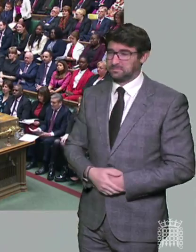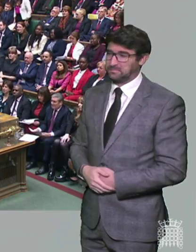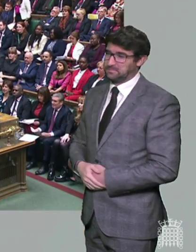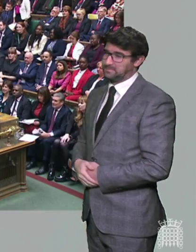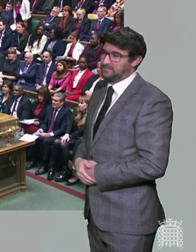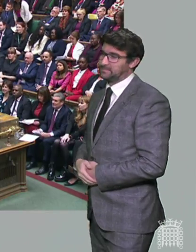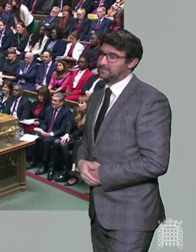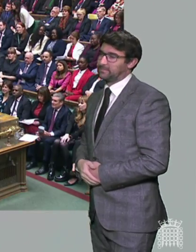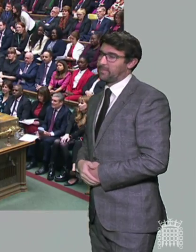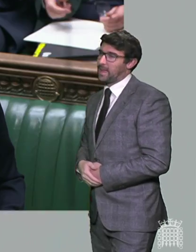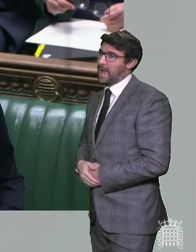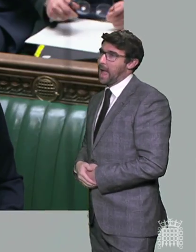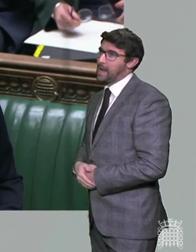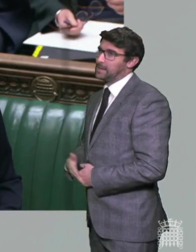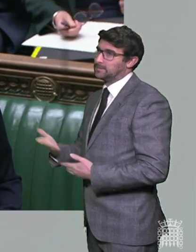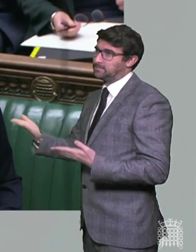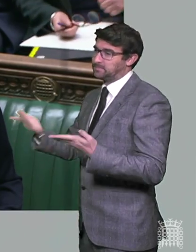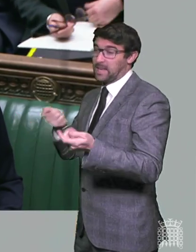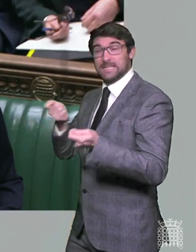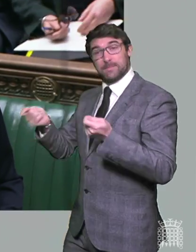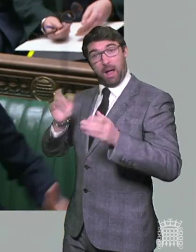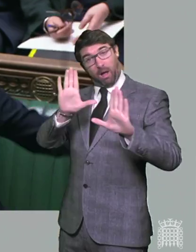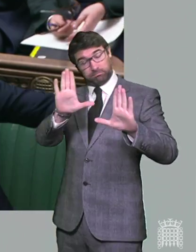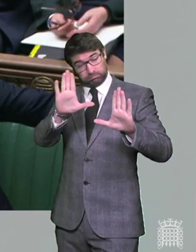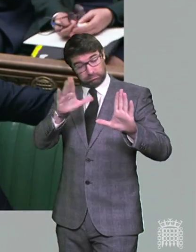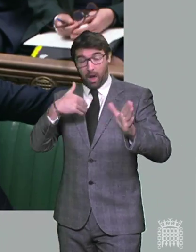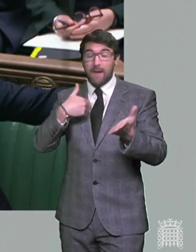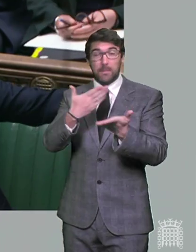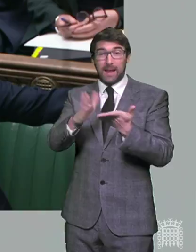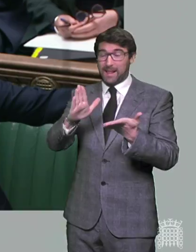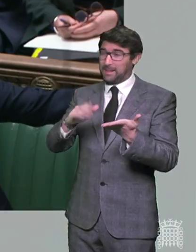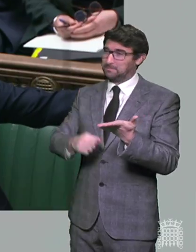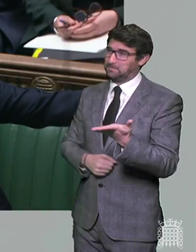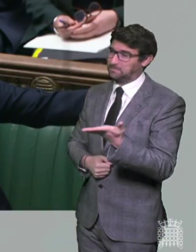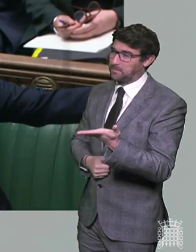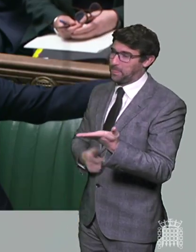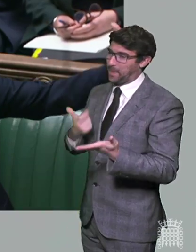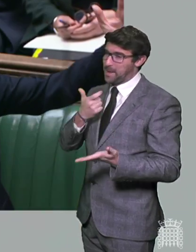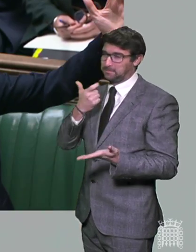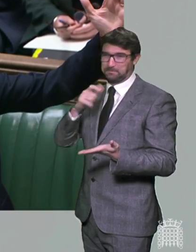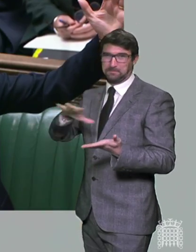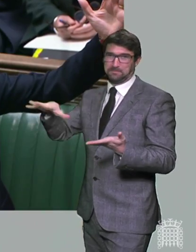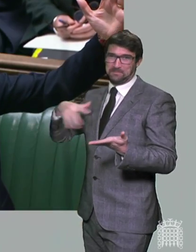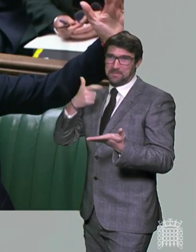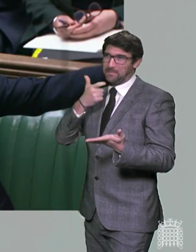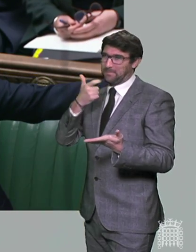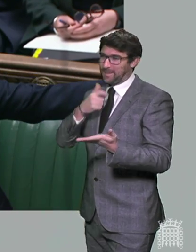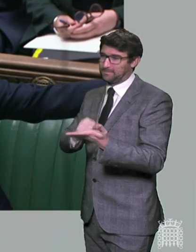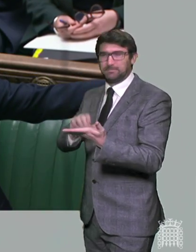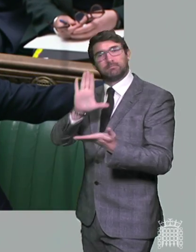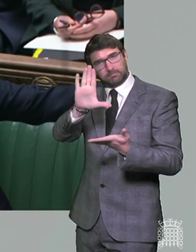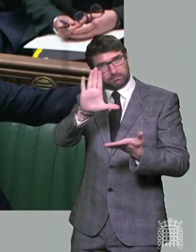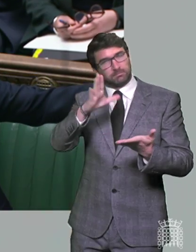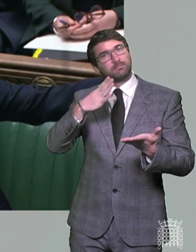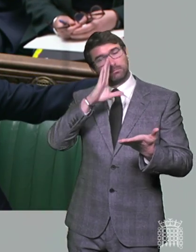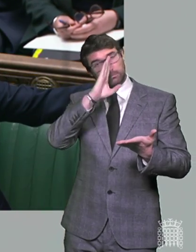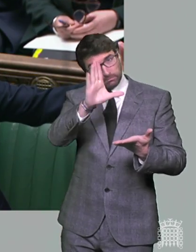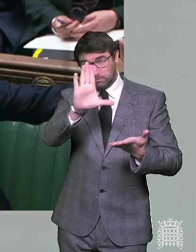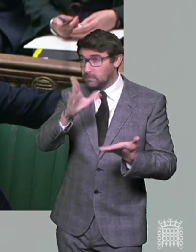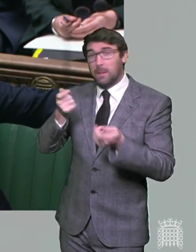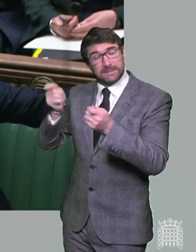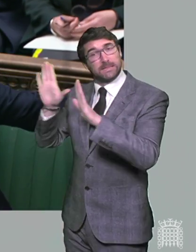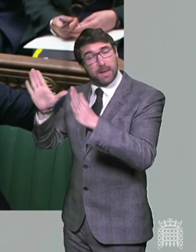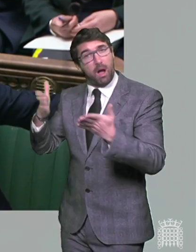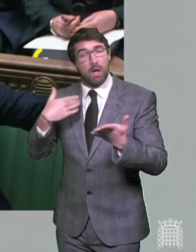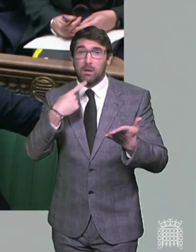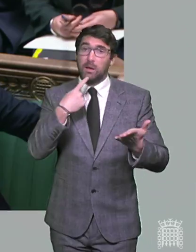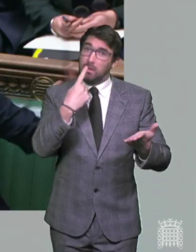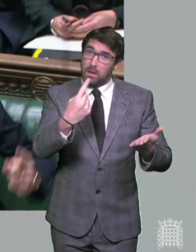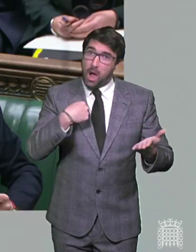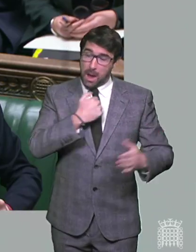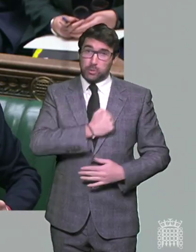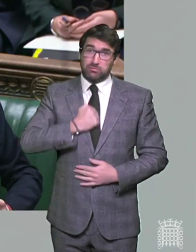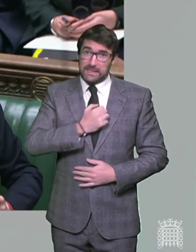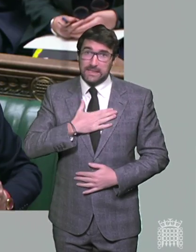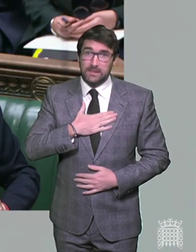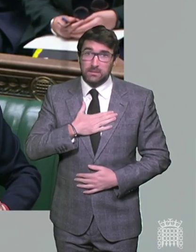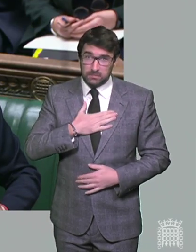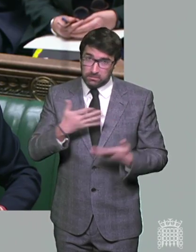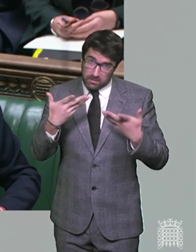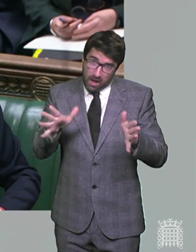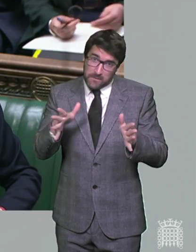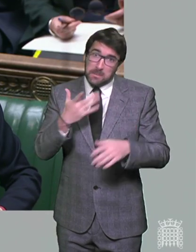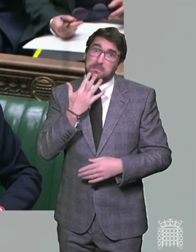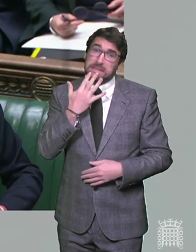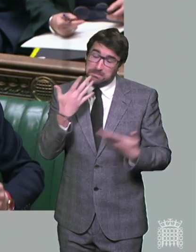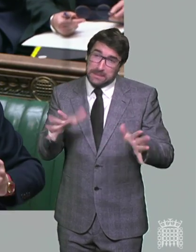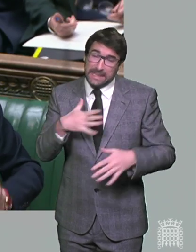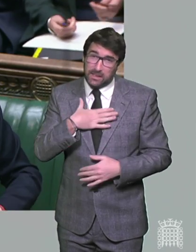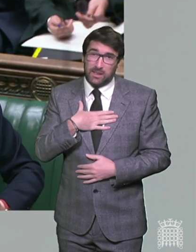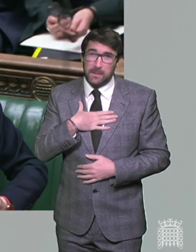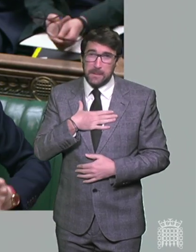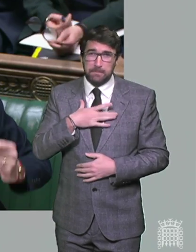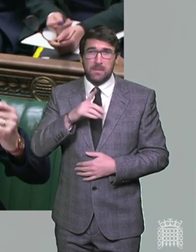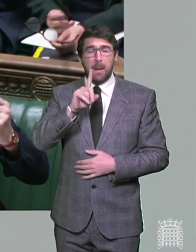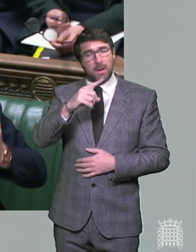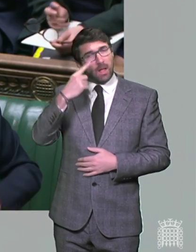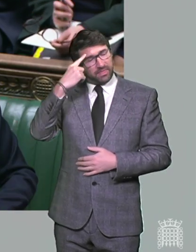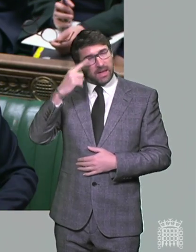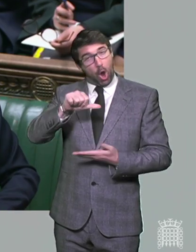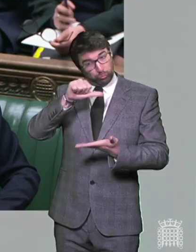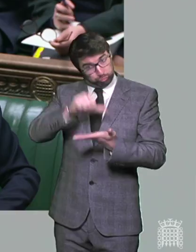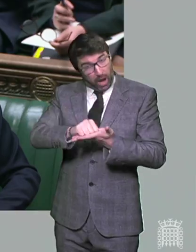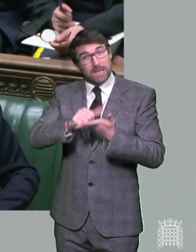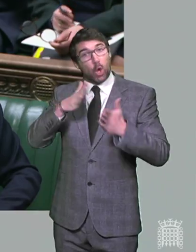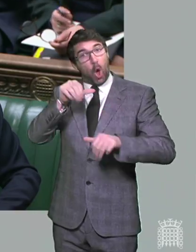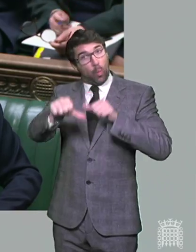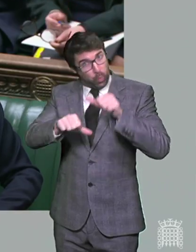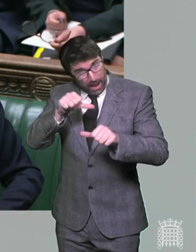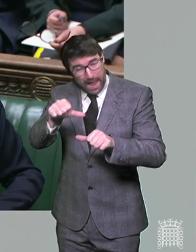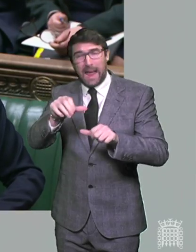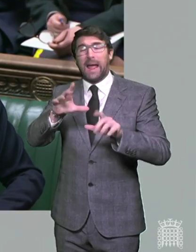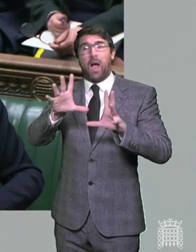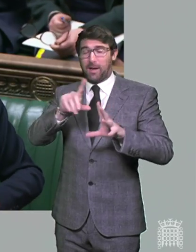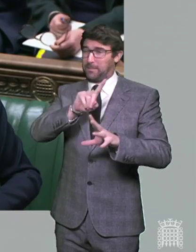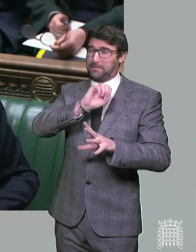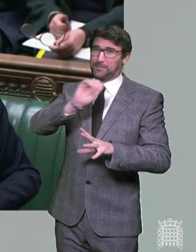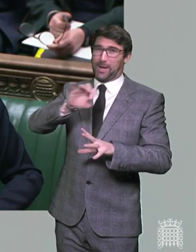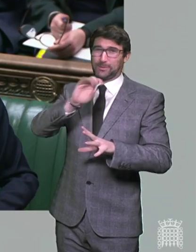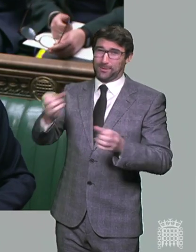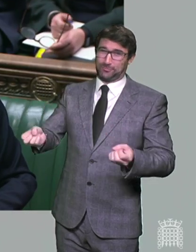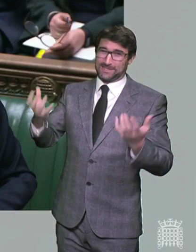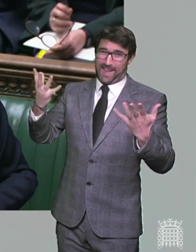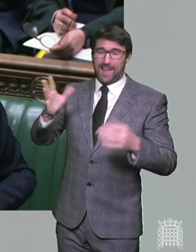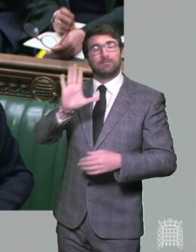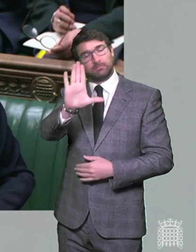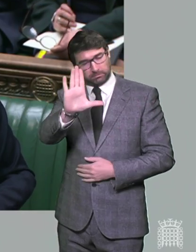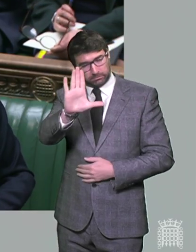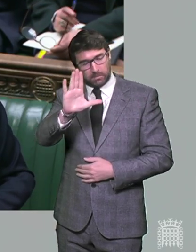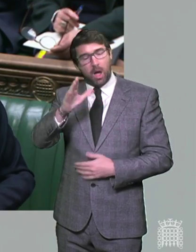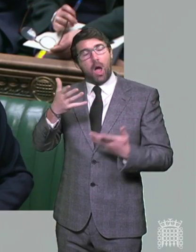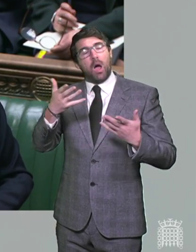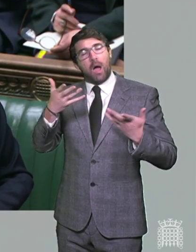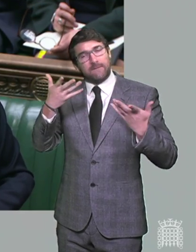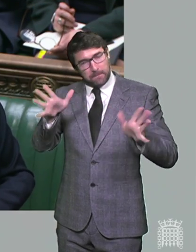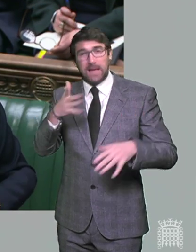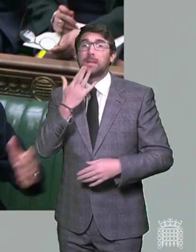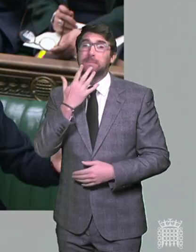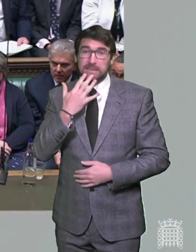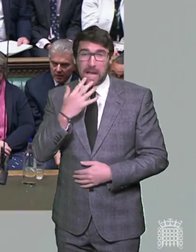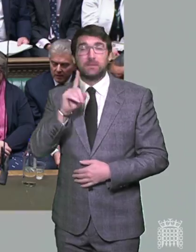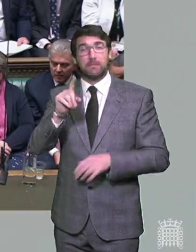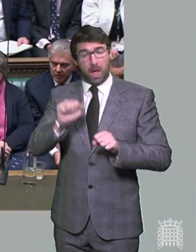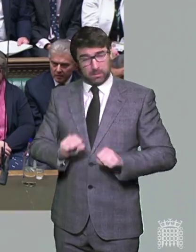I have been very clear that I am sorry and that I have made mistakes, but the right thing to do in those circumstances is to make changes, which I have made, and to get on with the job and deliver for the British people.